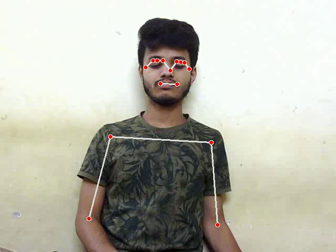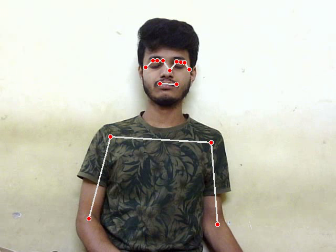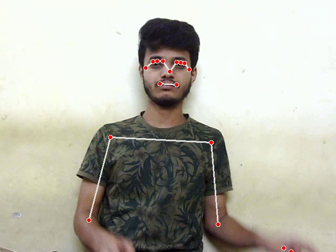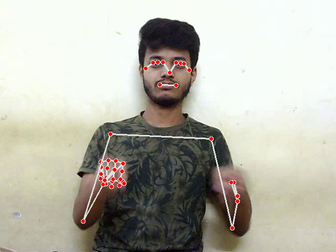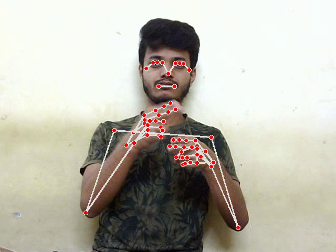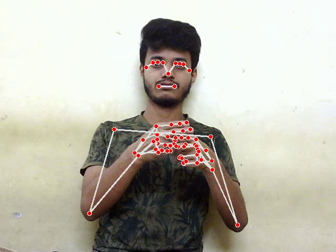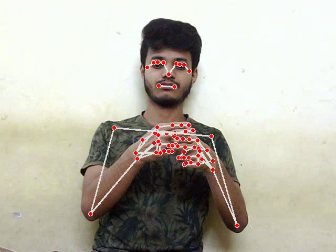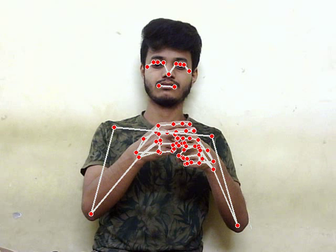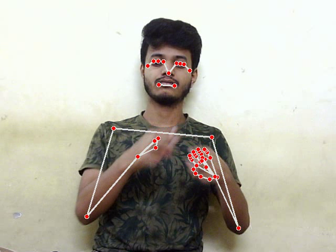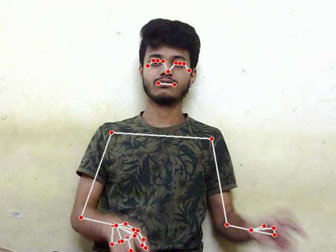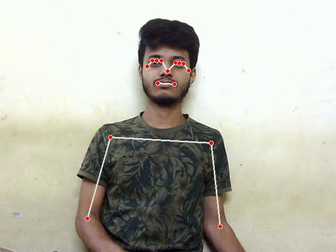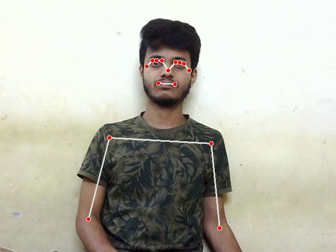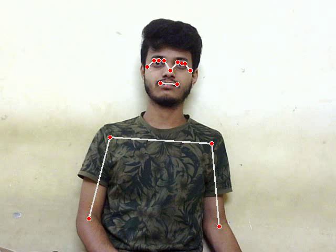name